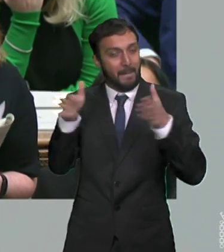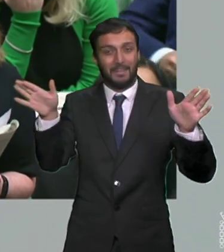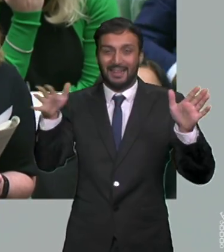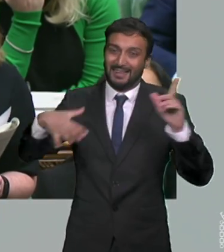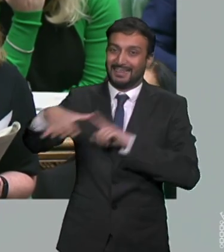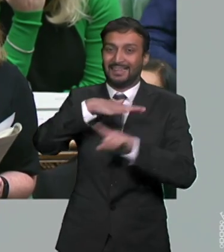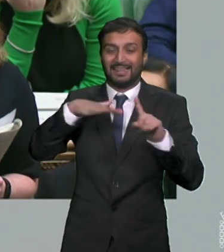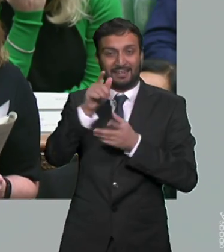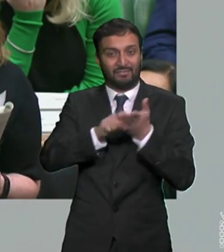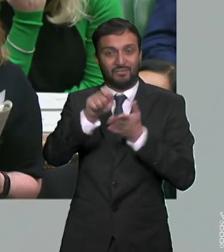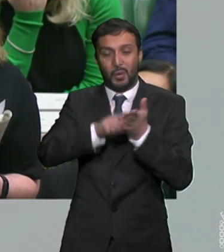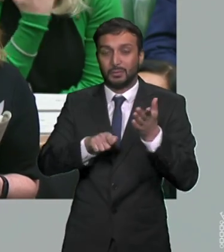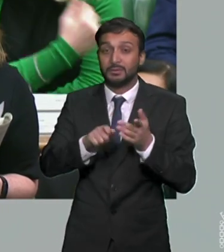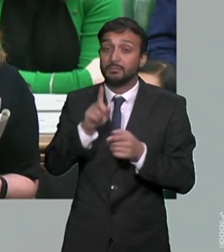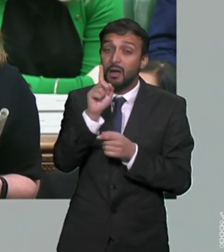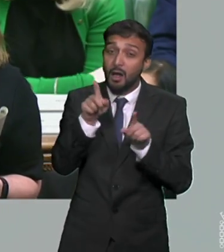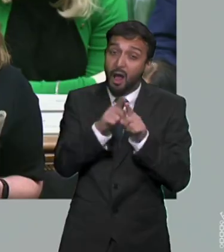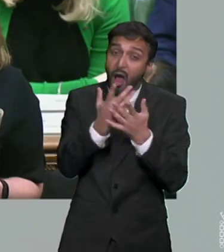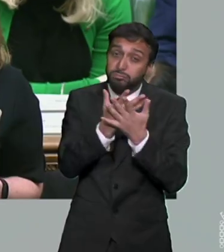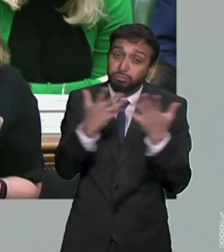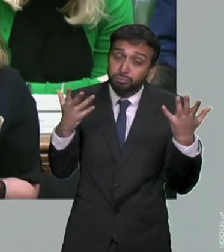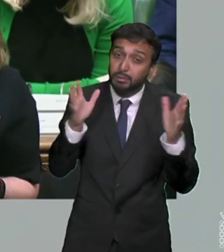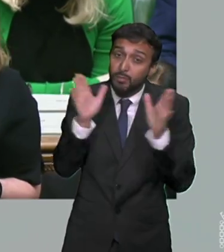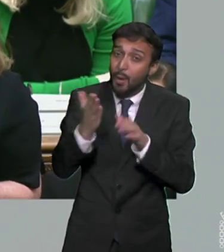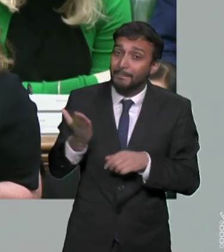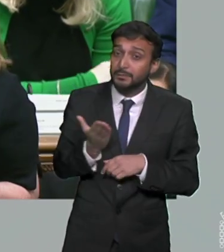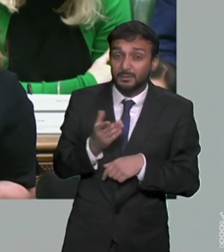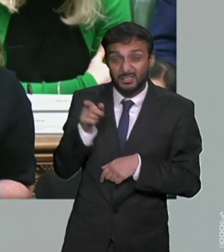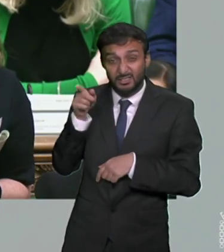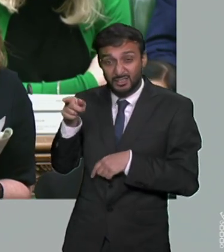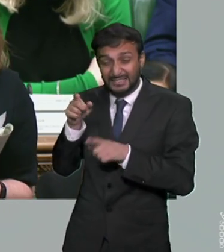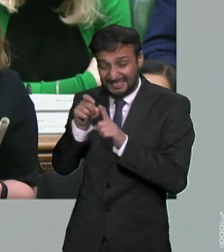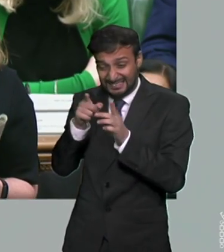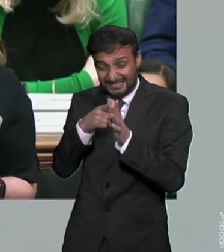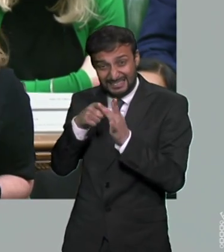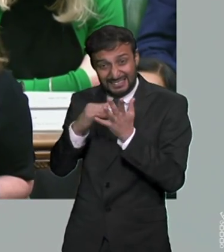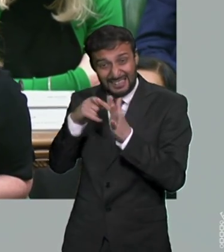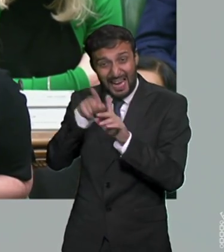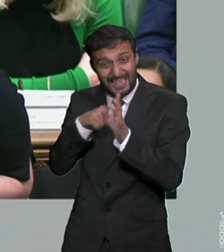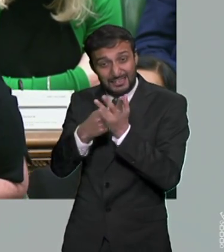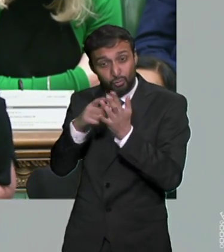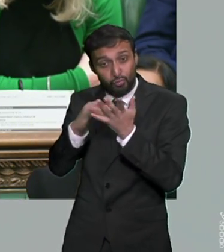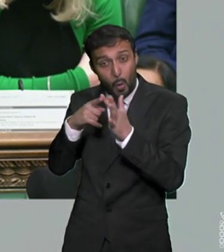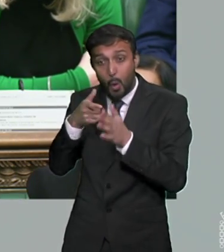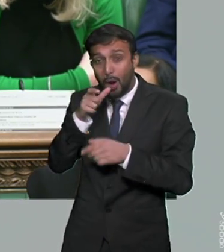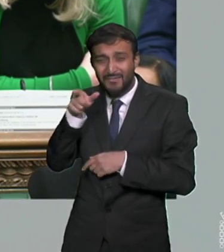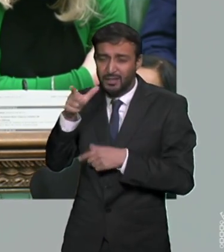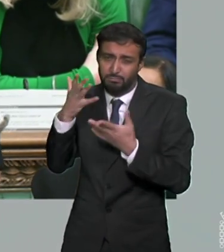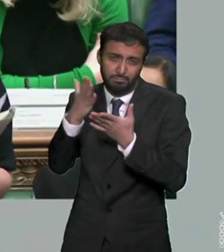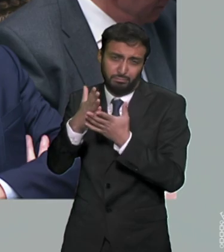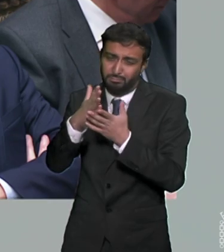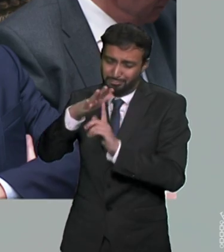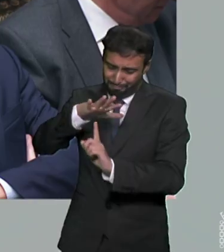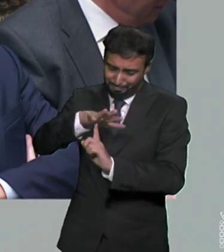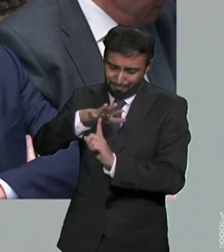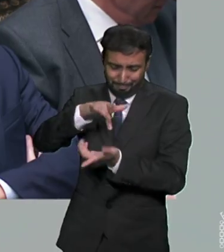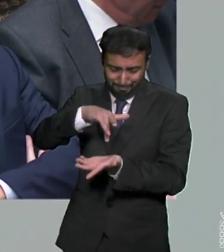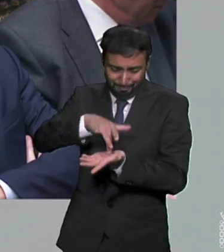Like so many small businesses, Daisy Rose Coffee House is the beating heart of the local community and the cornerstone of the high street.